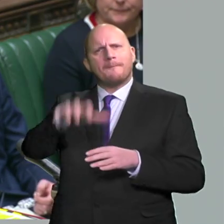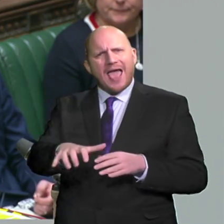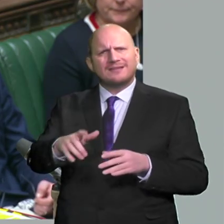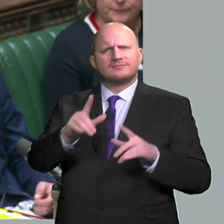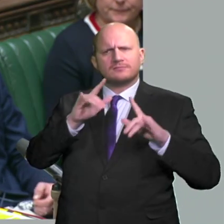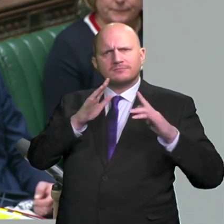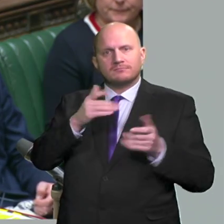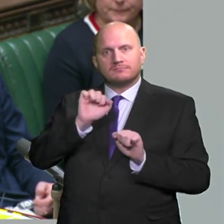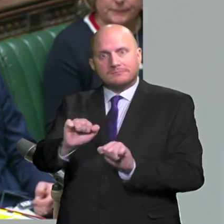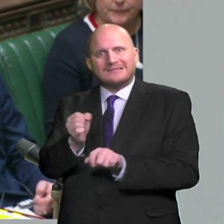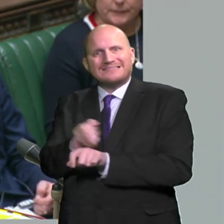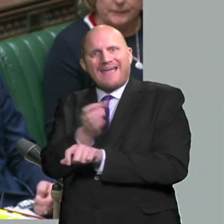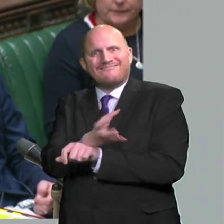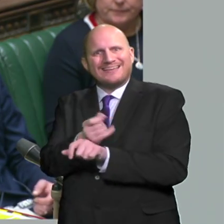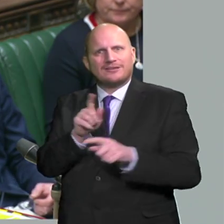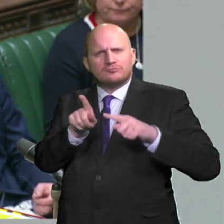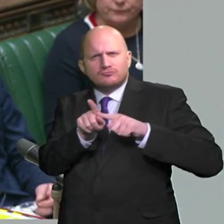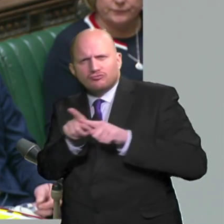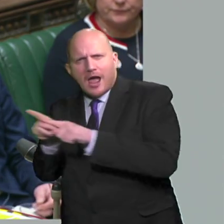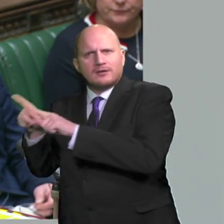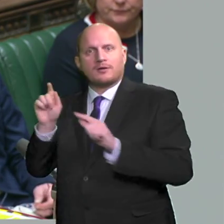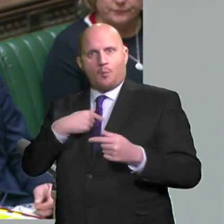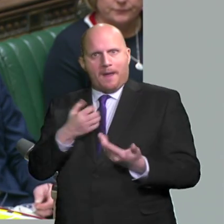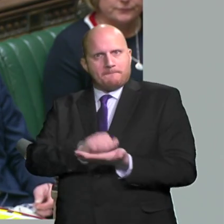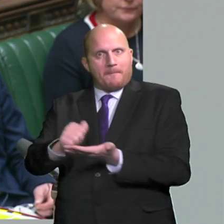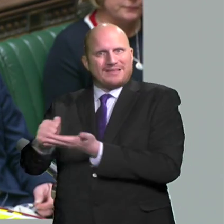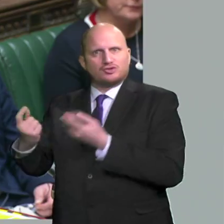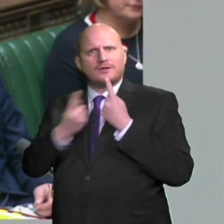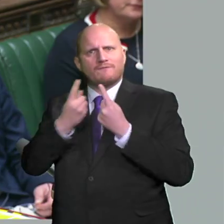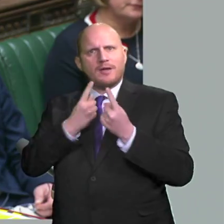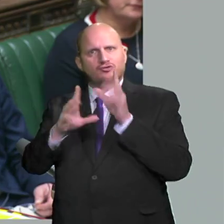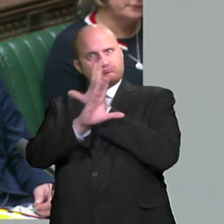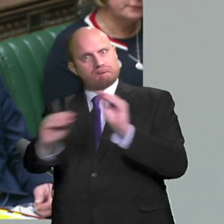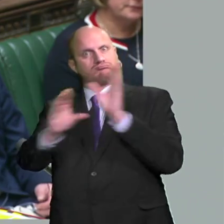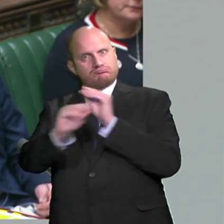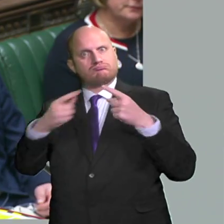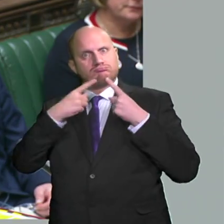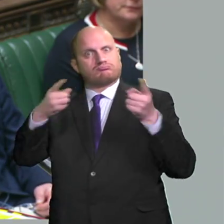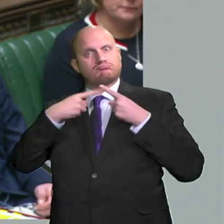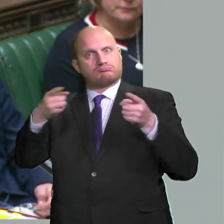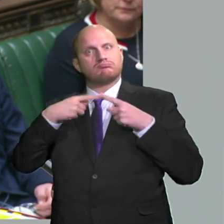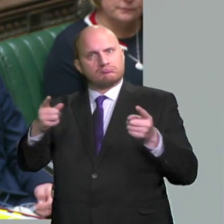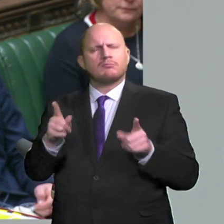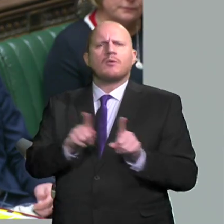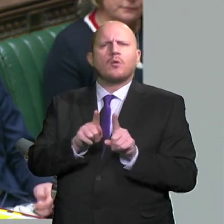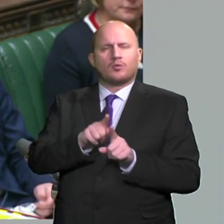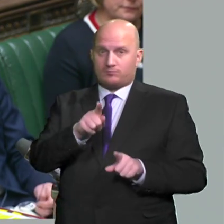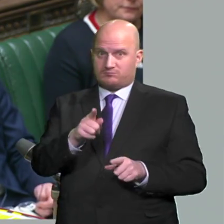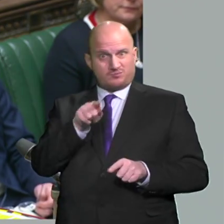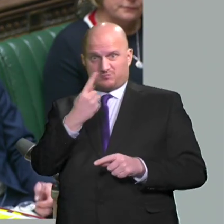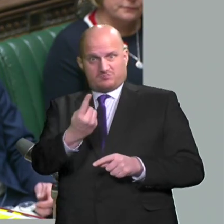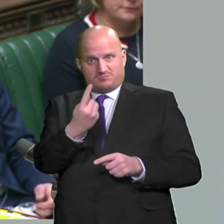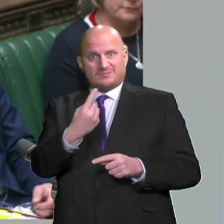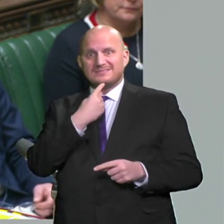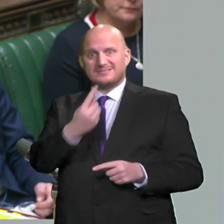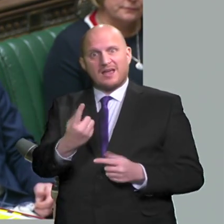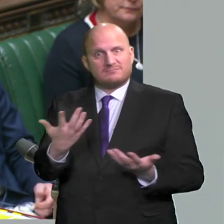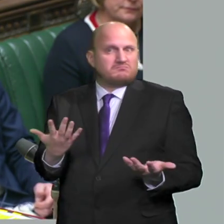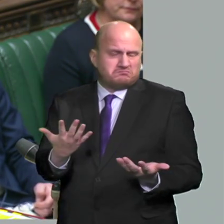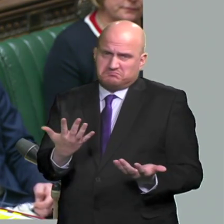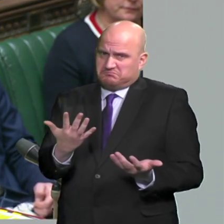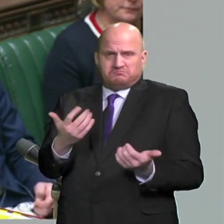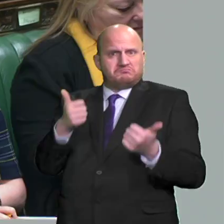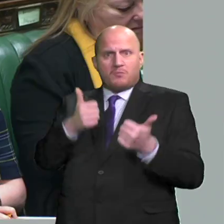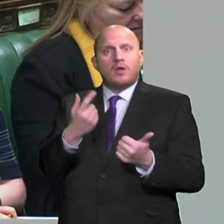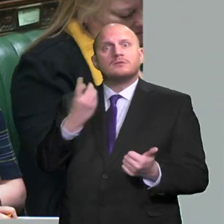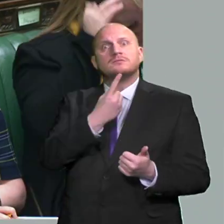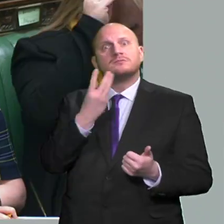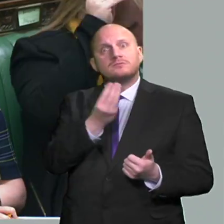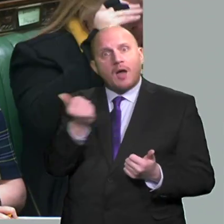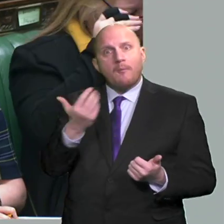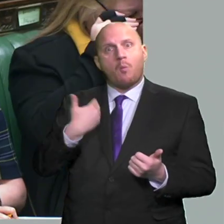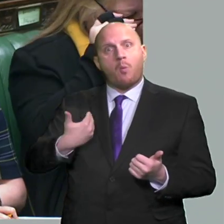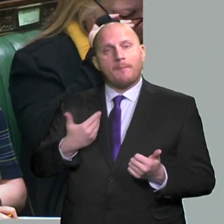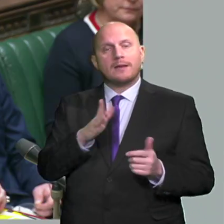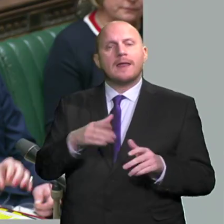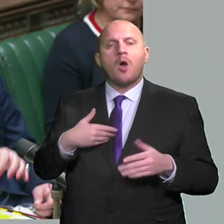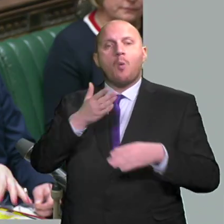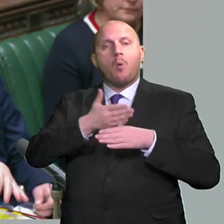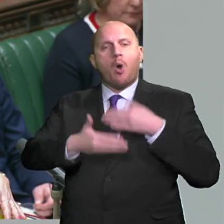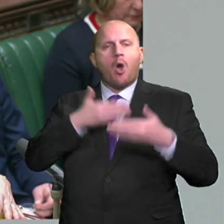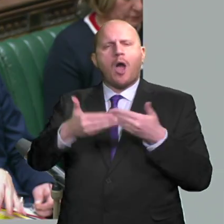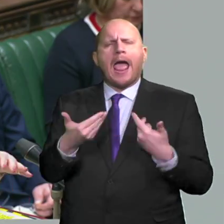Key to this matter is our funding of returner programmes, which supports those who have taken time out of the labour market for caring responsibilities.